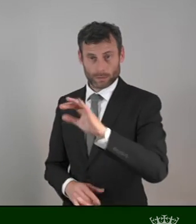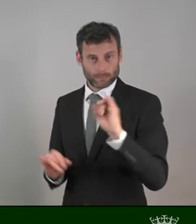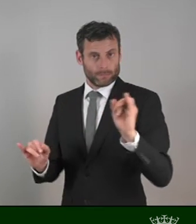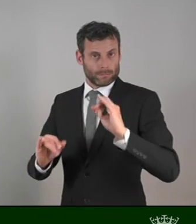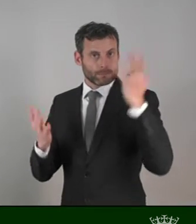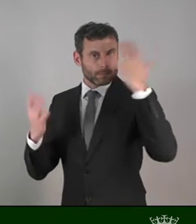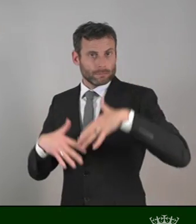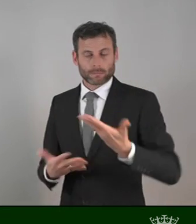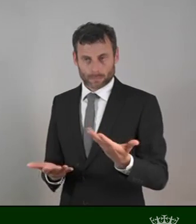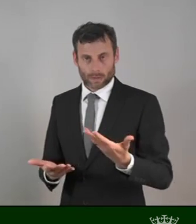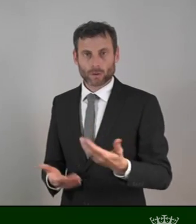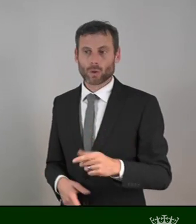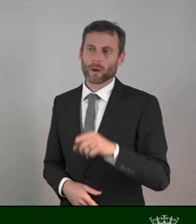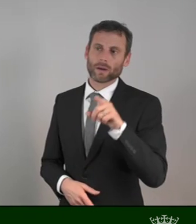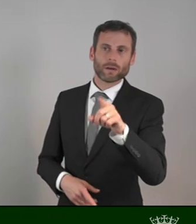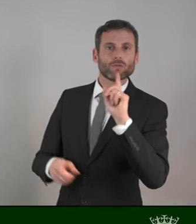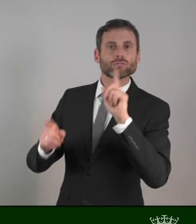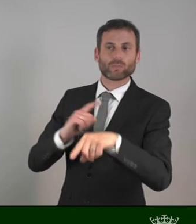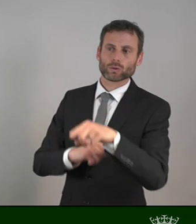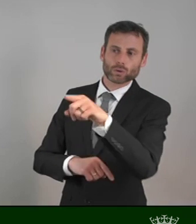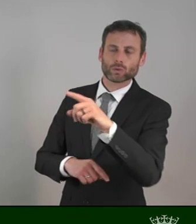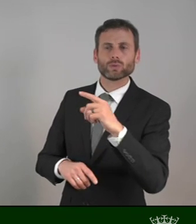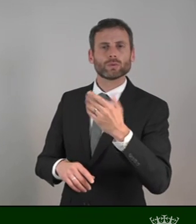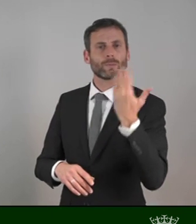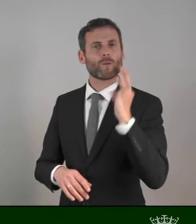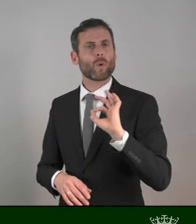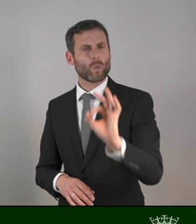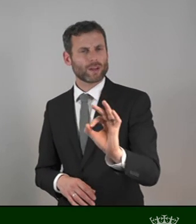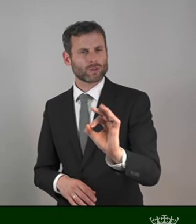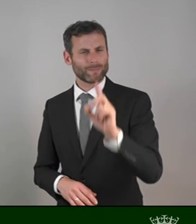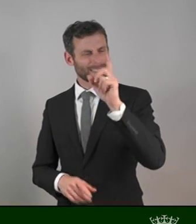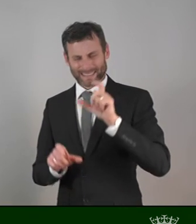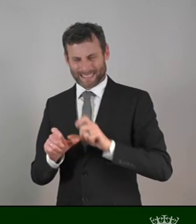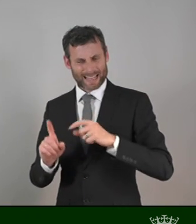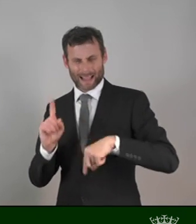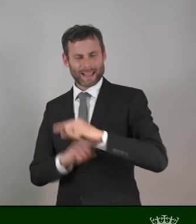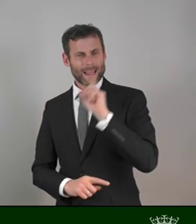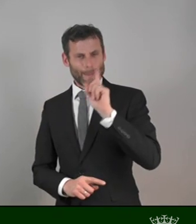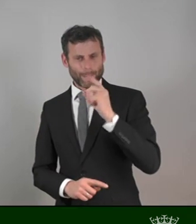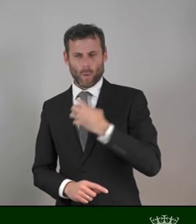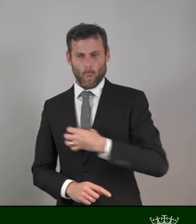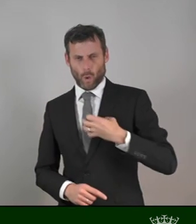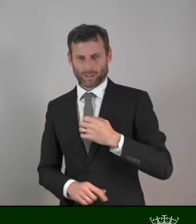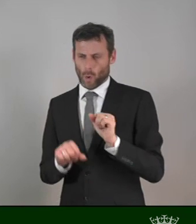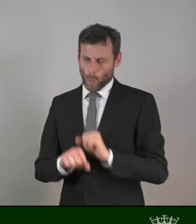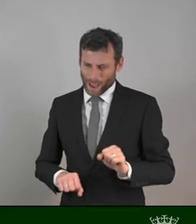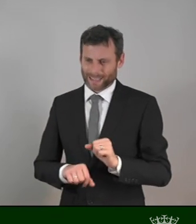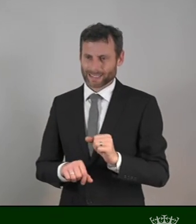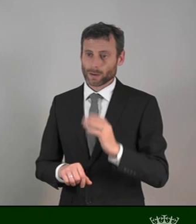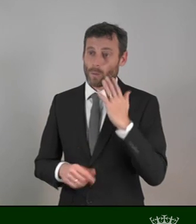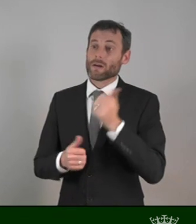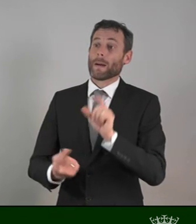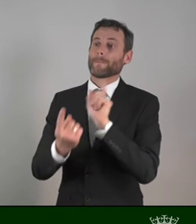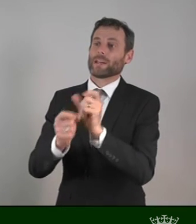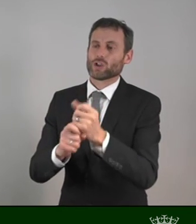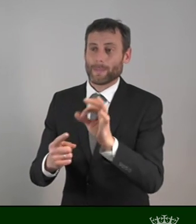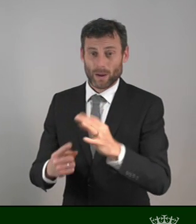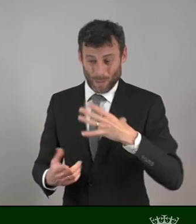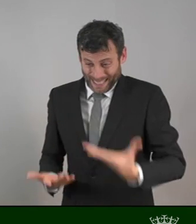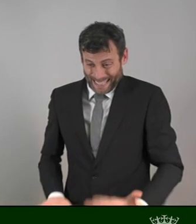In his answer to the honourable Member for Warrington South, the Prime Minister did nothing to allay the fears and concerns of patients who are waiting weeks to see a GP now.